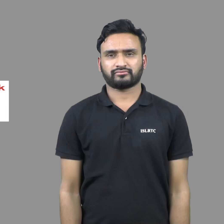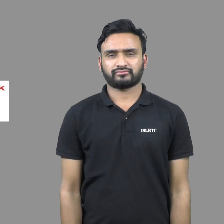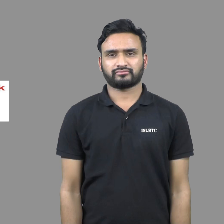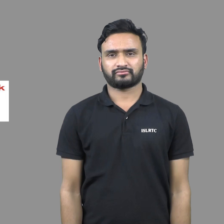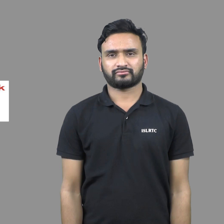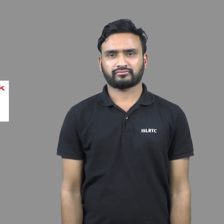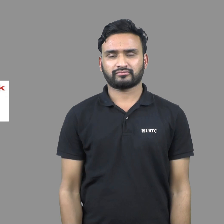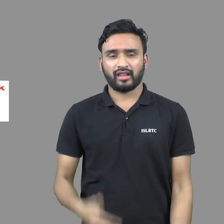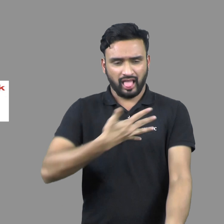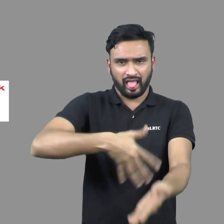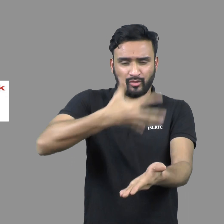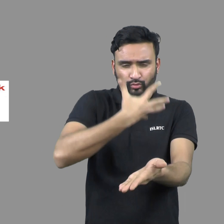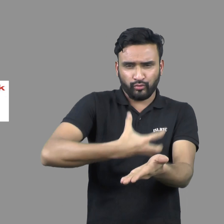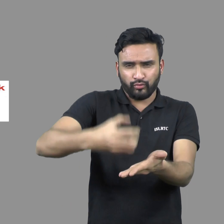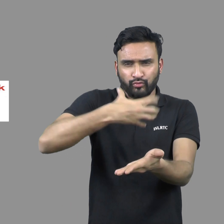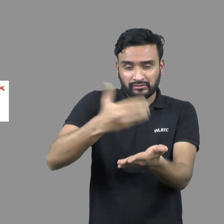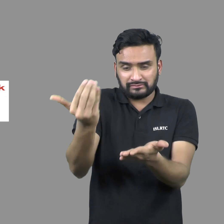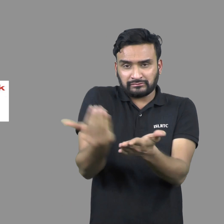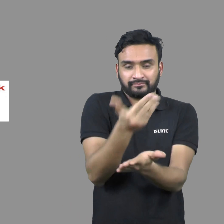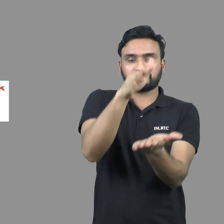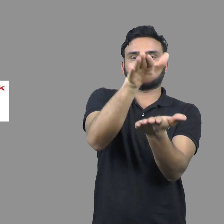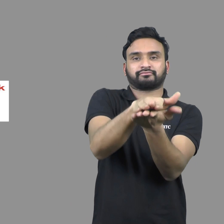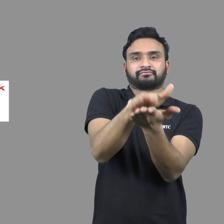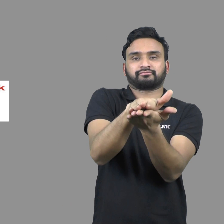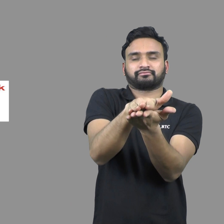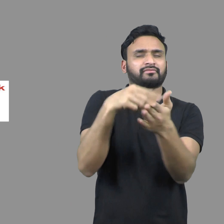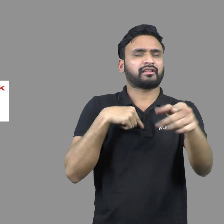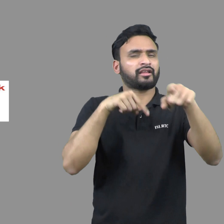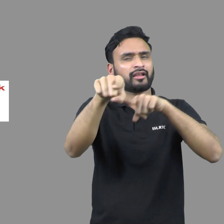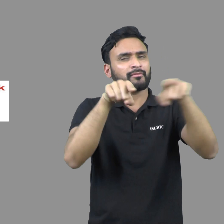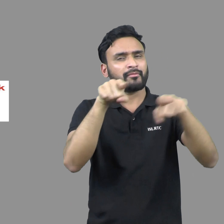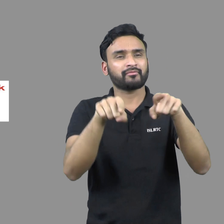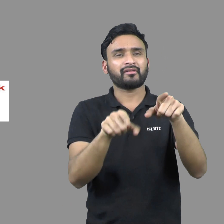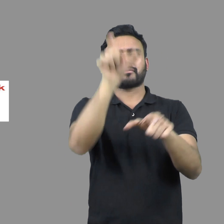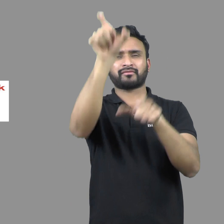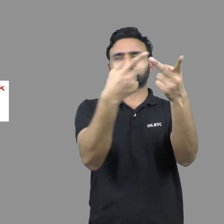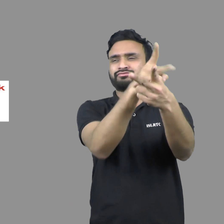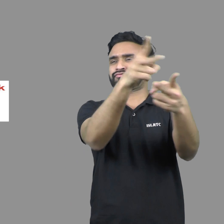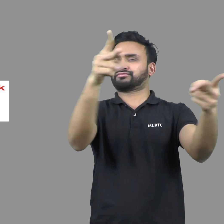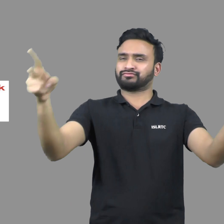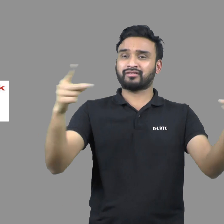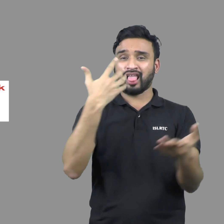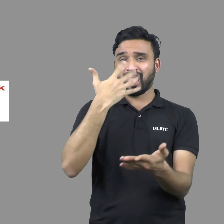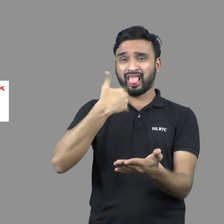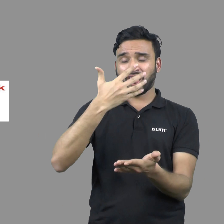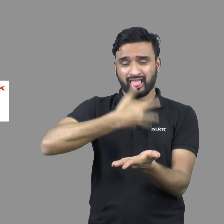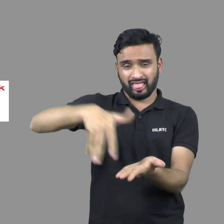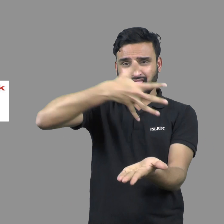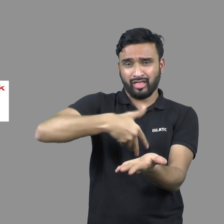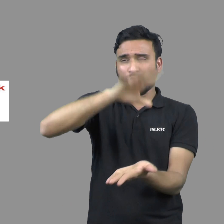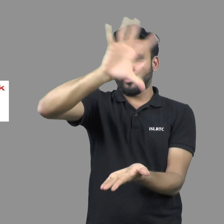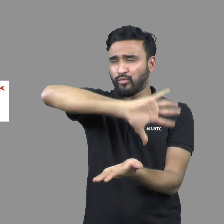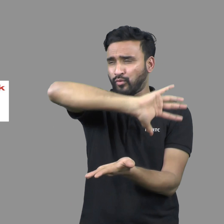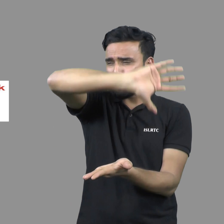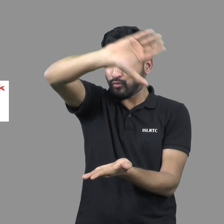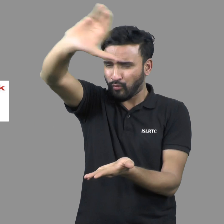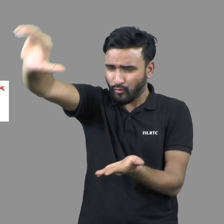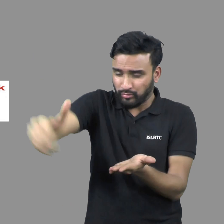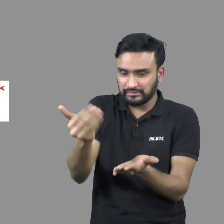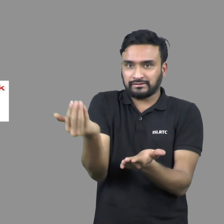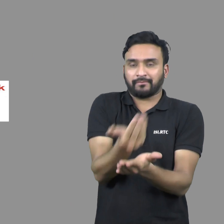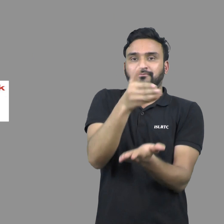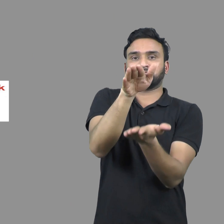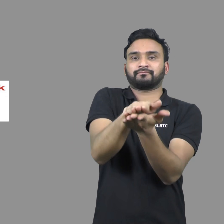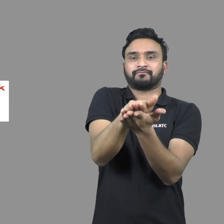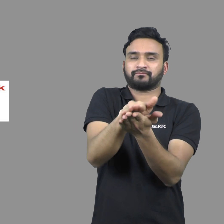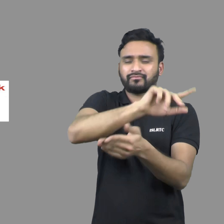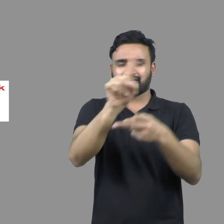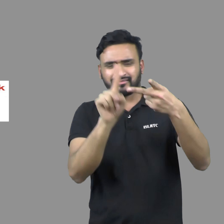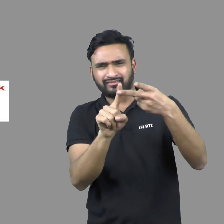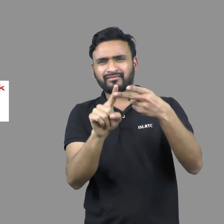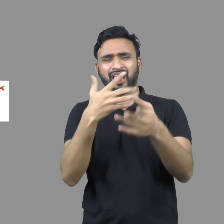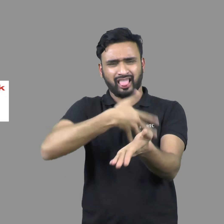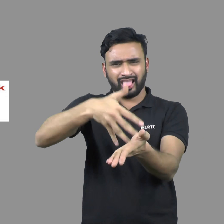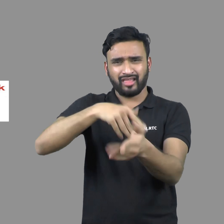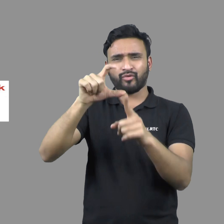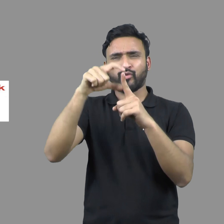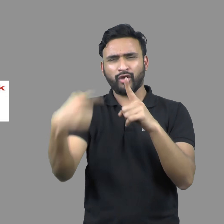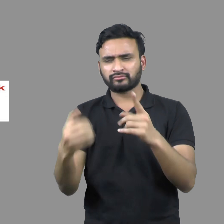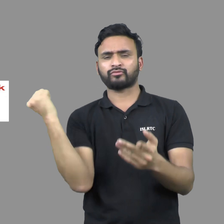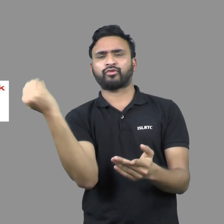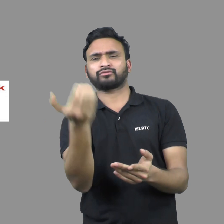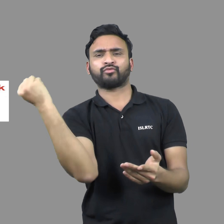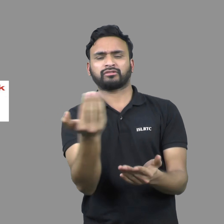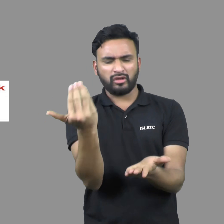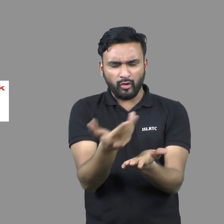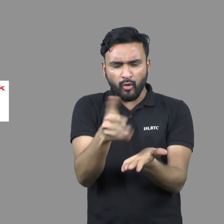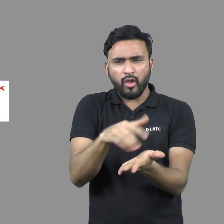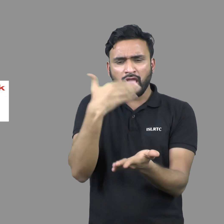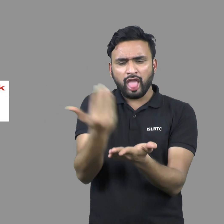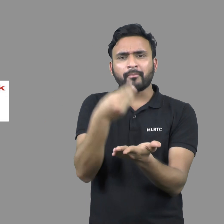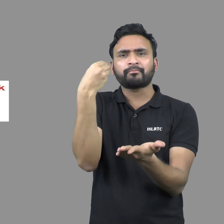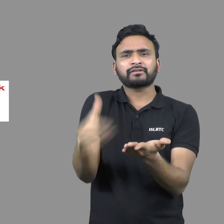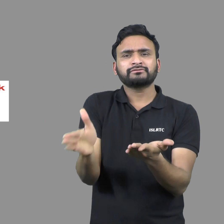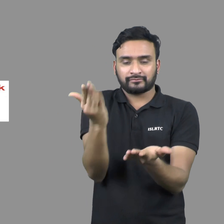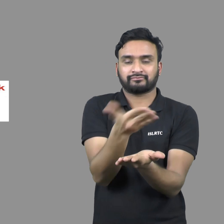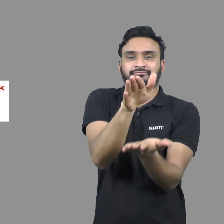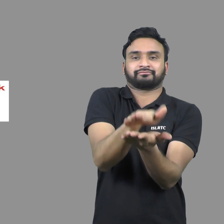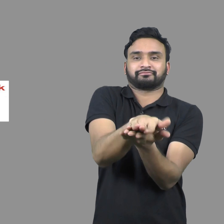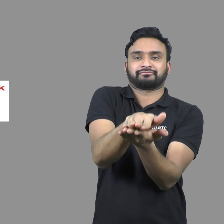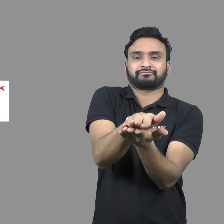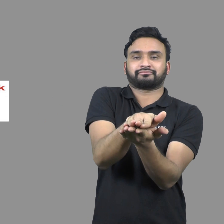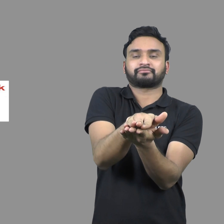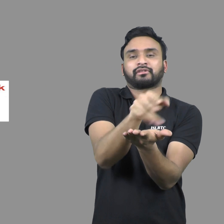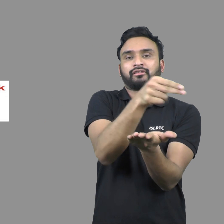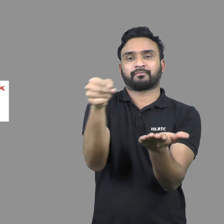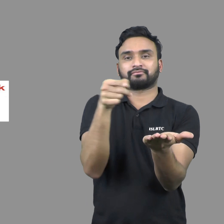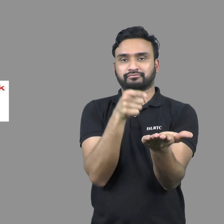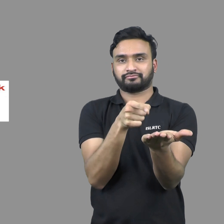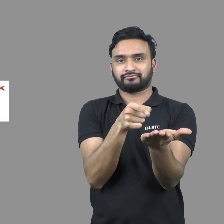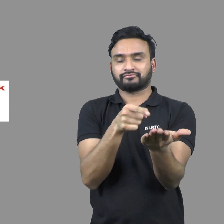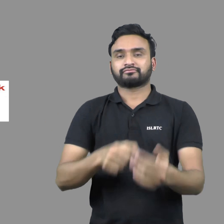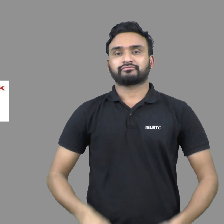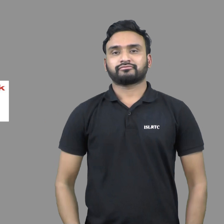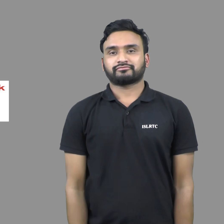Blood Bank